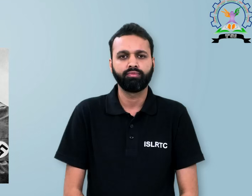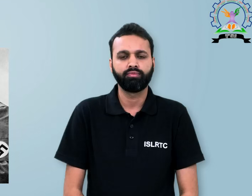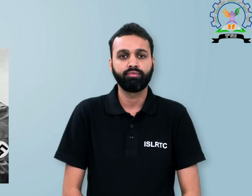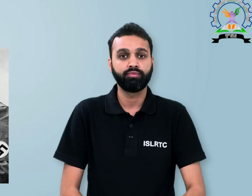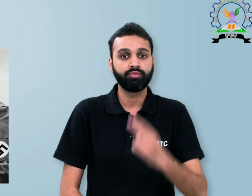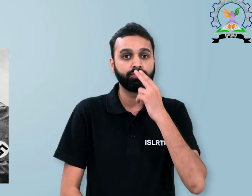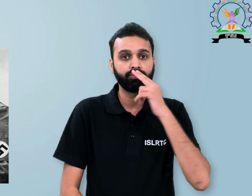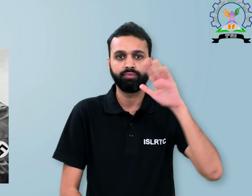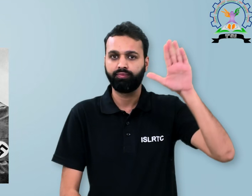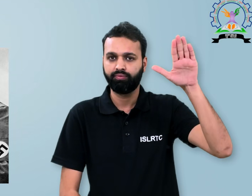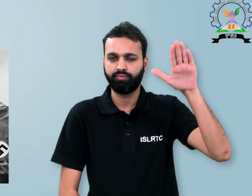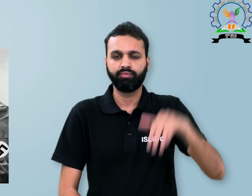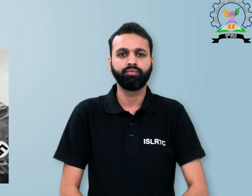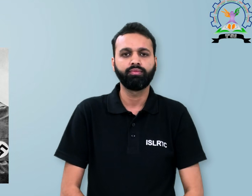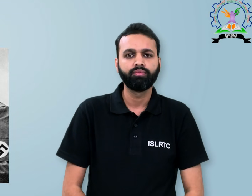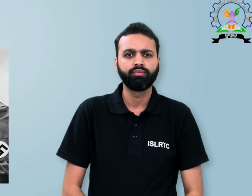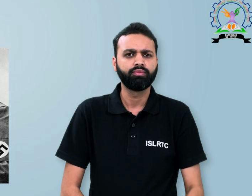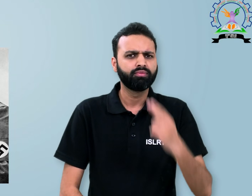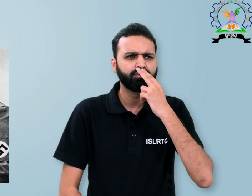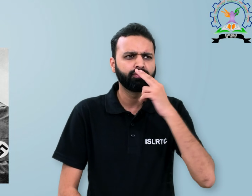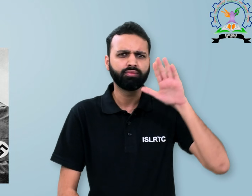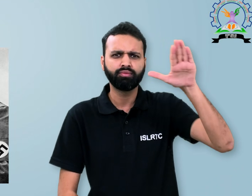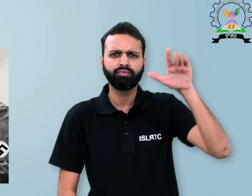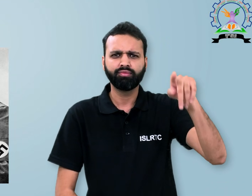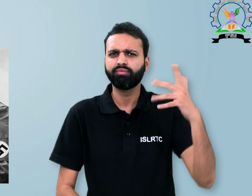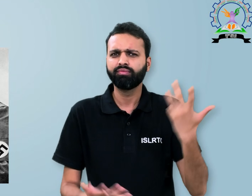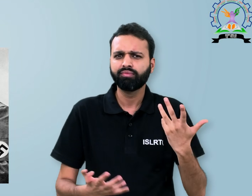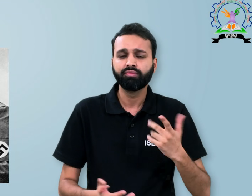Adolf Hitler